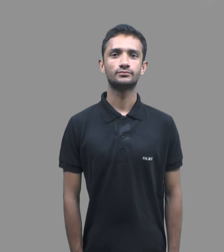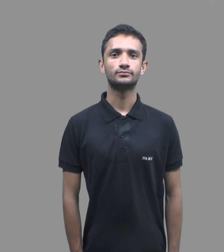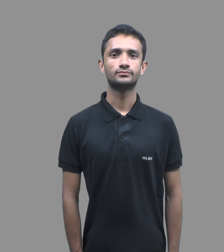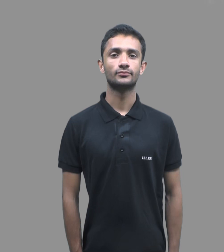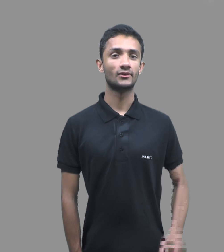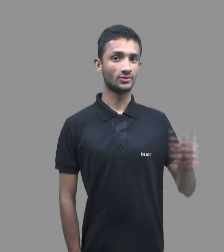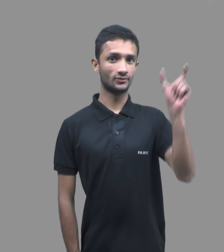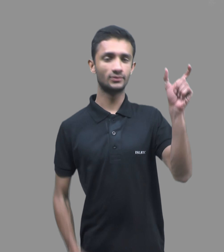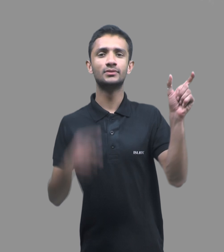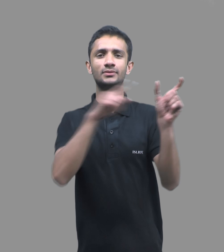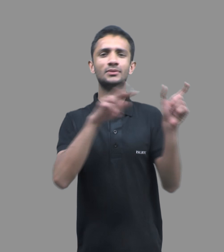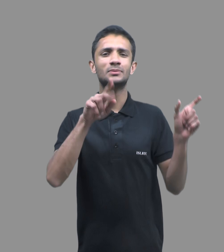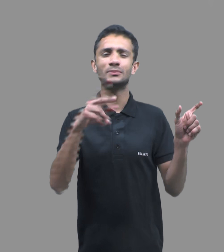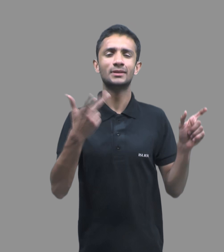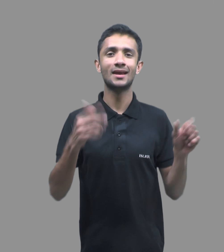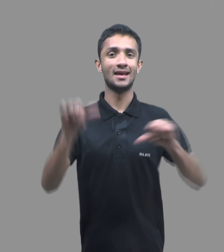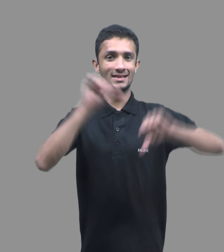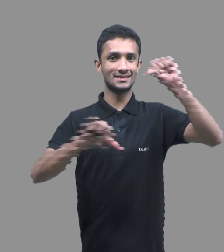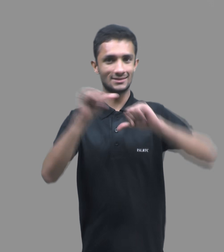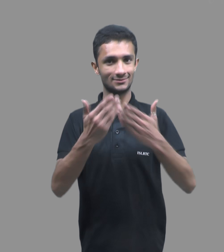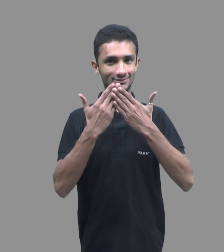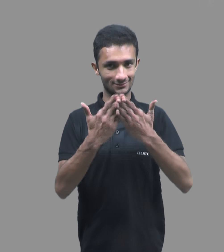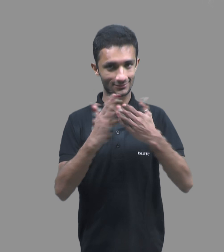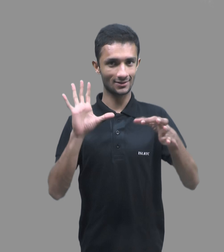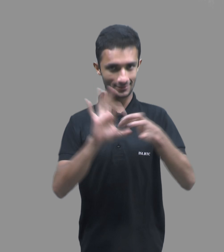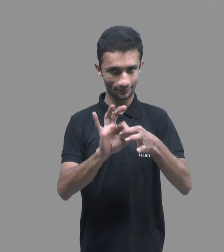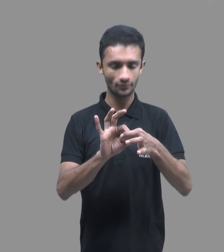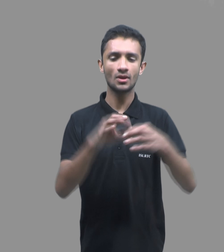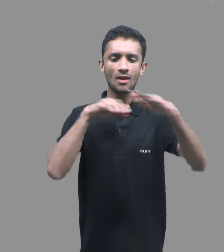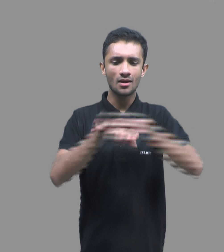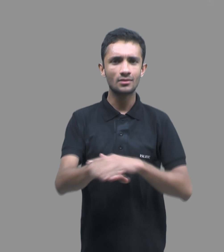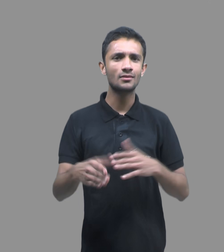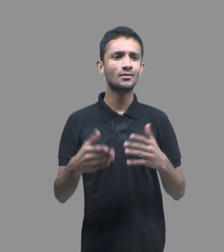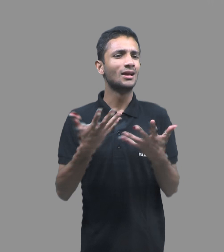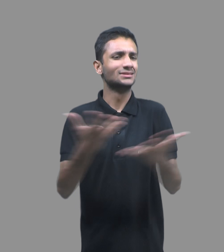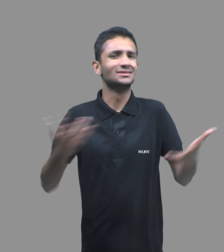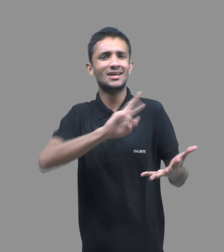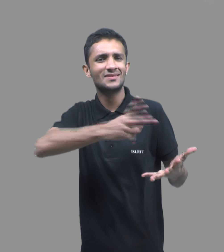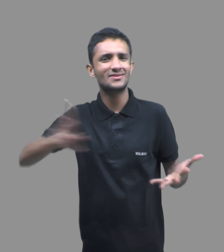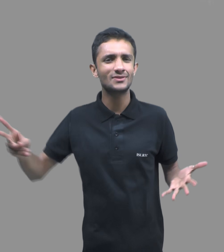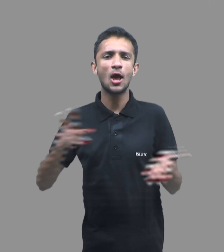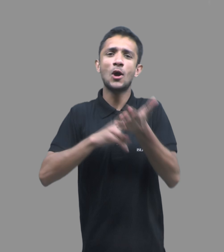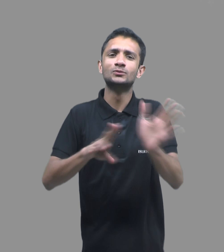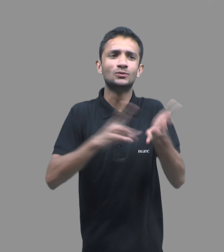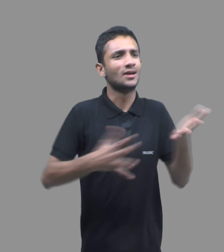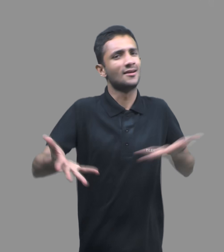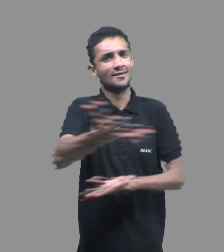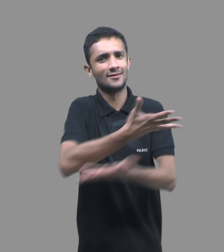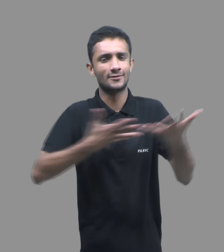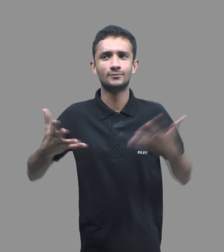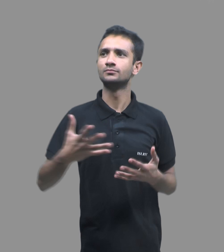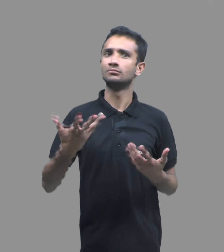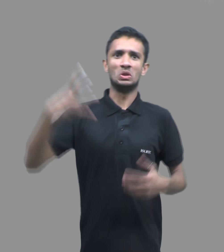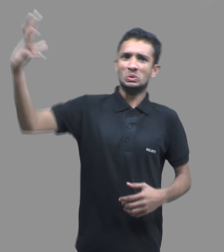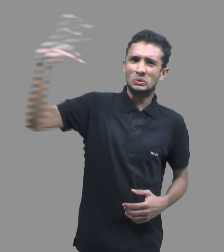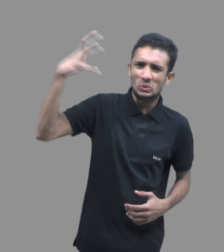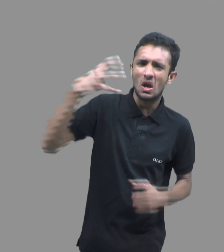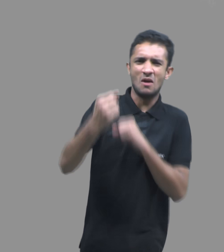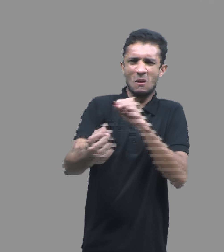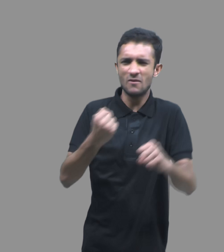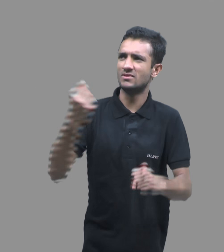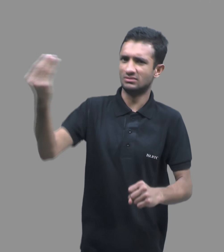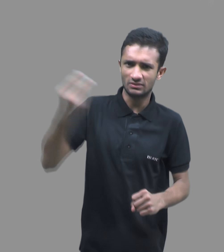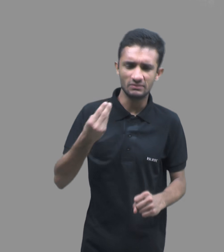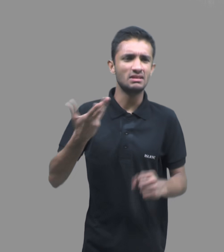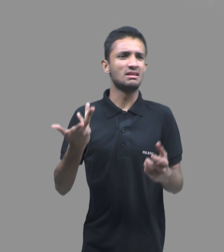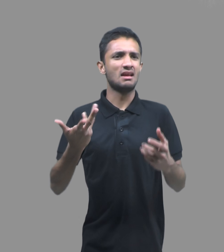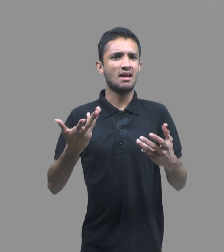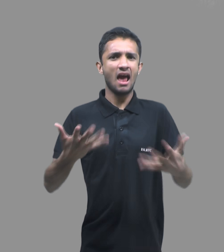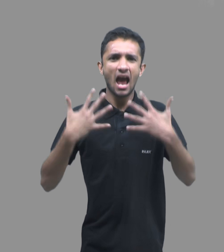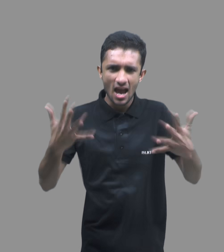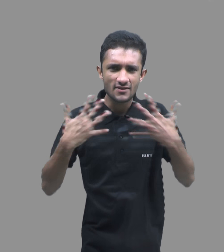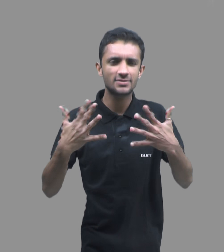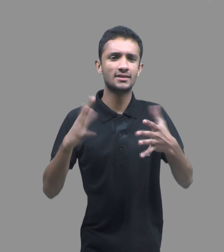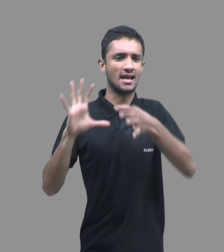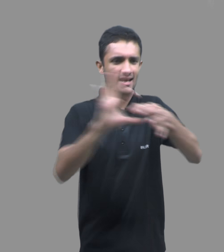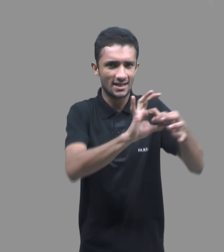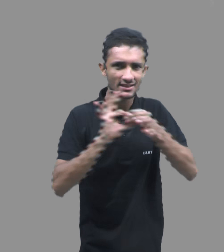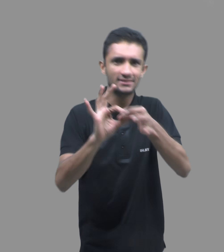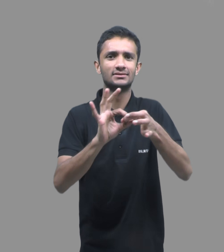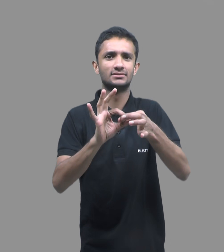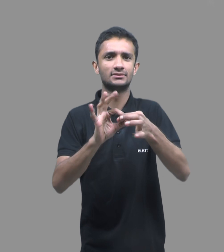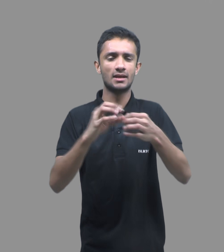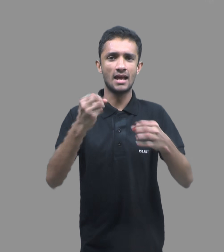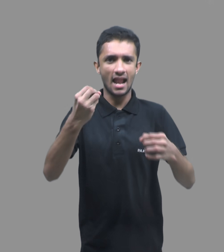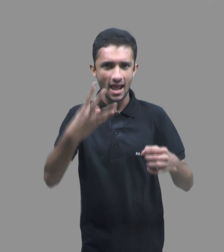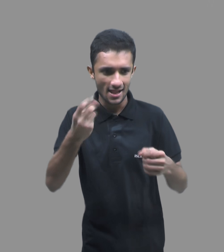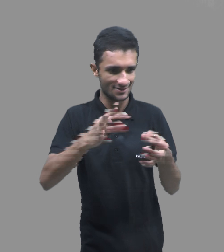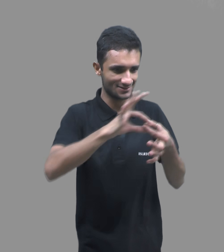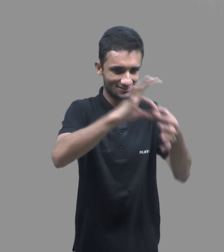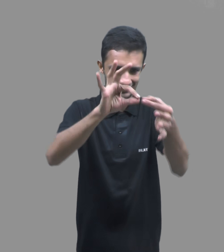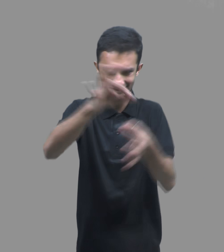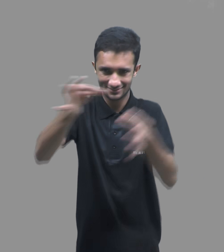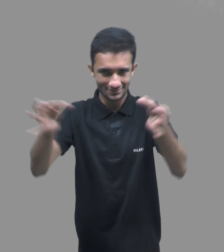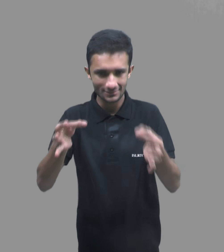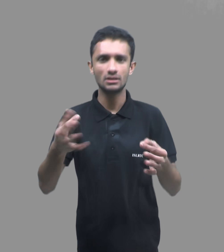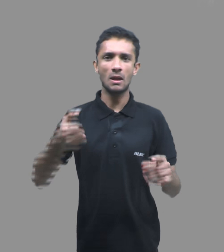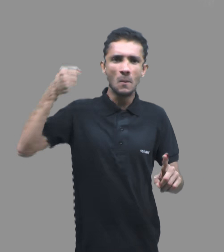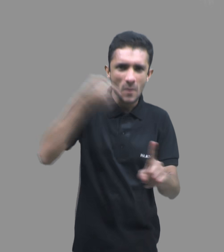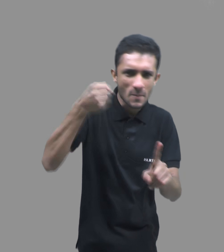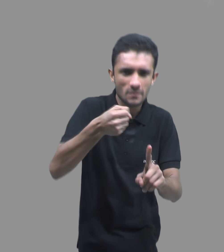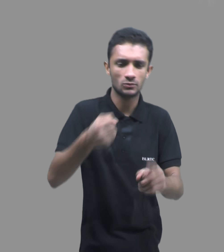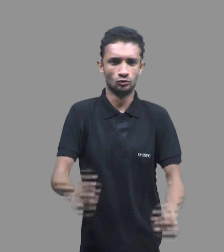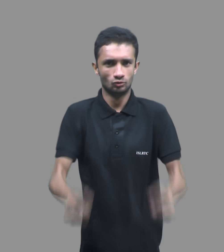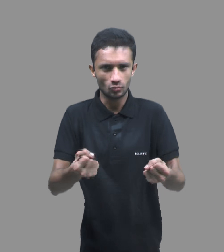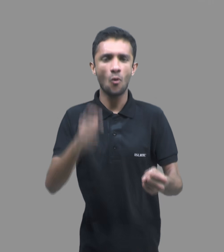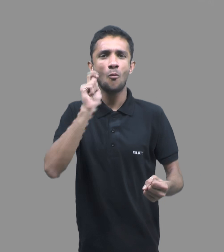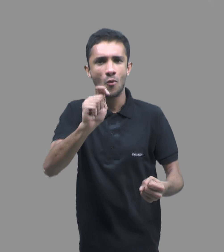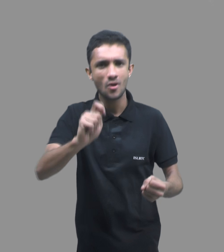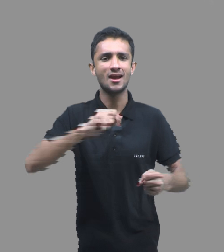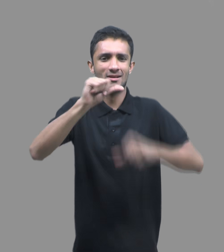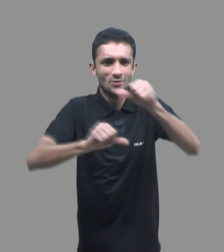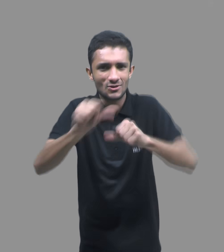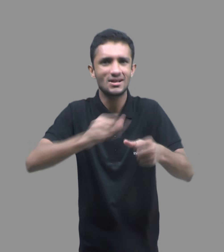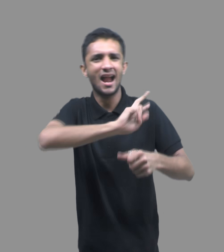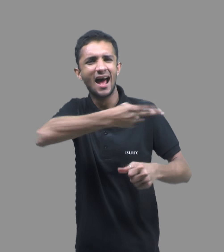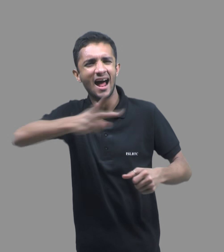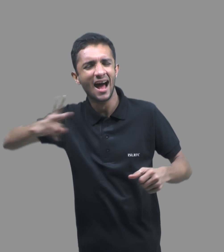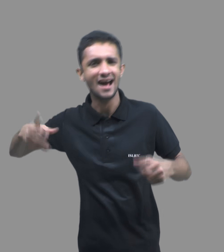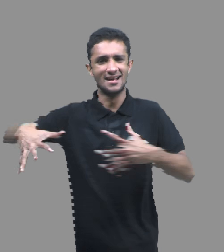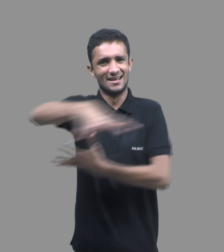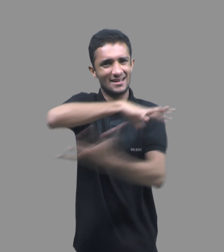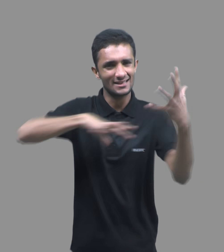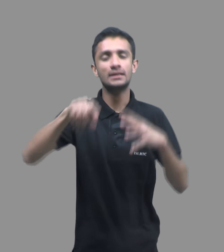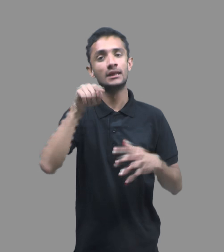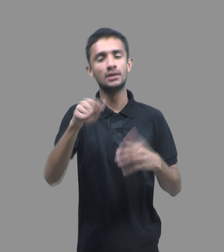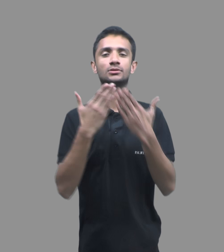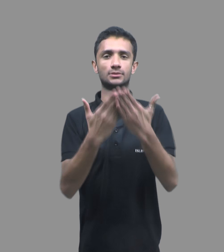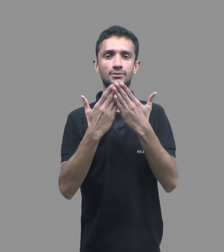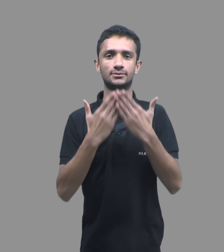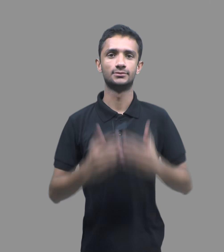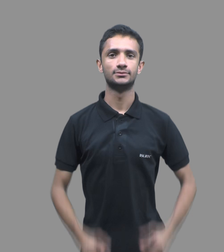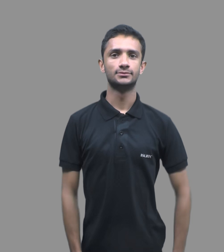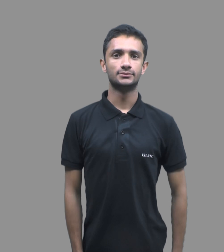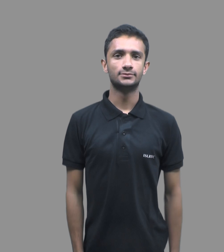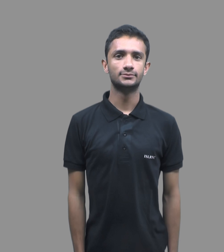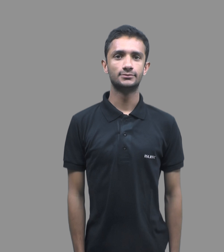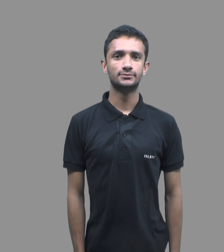Physics